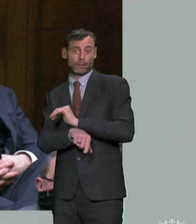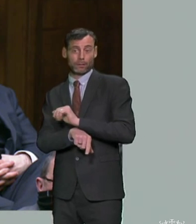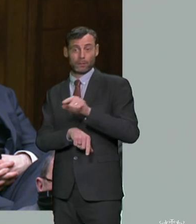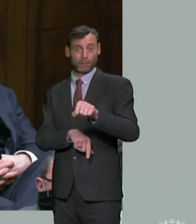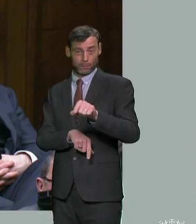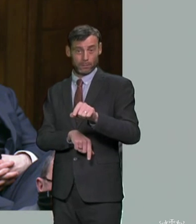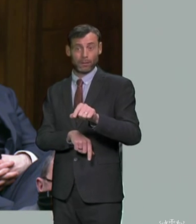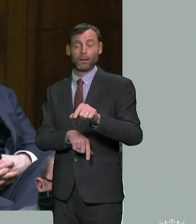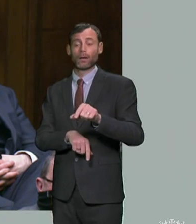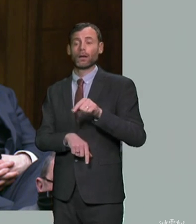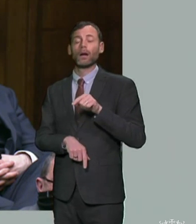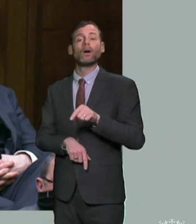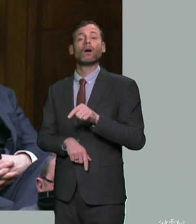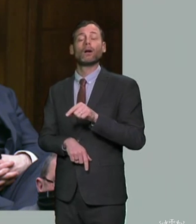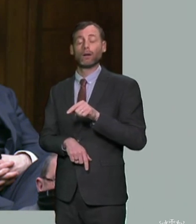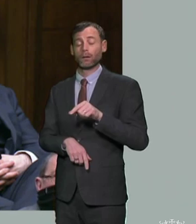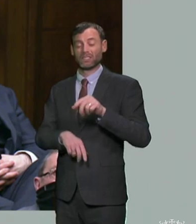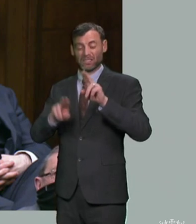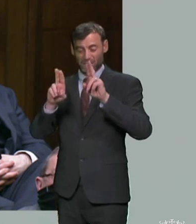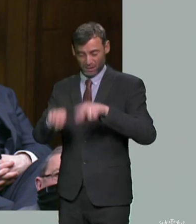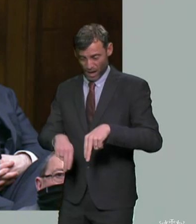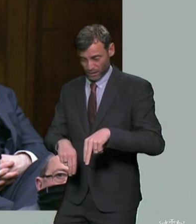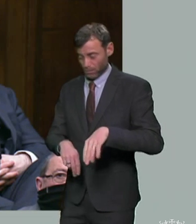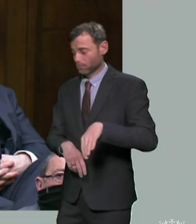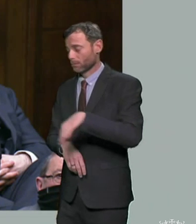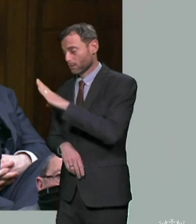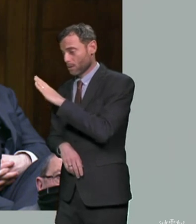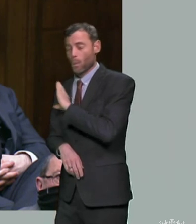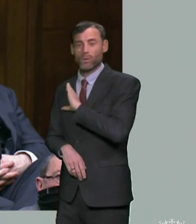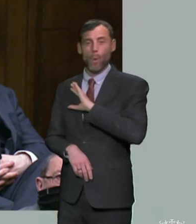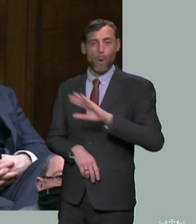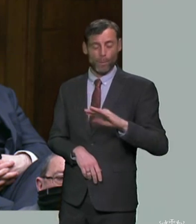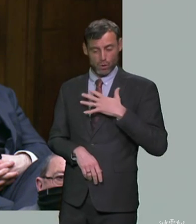Anne went back to an empty house to grieve for the rest of the day alone.